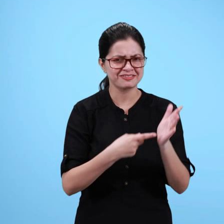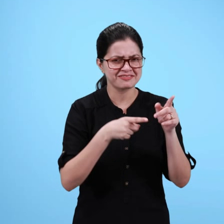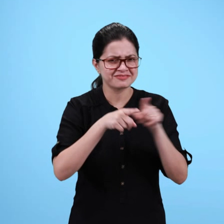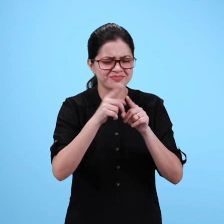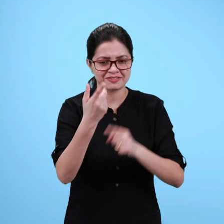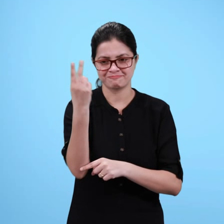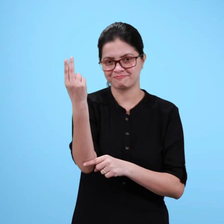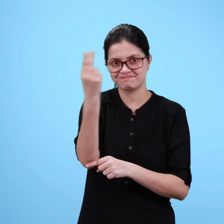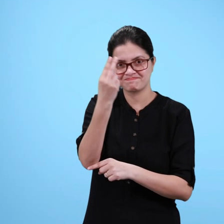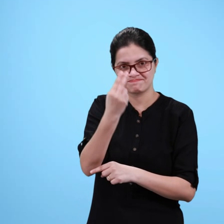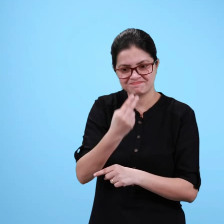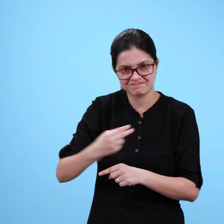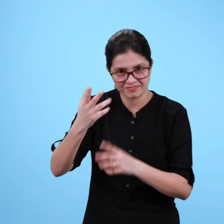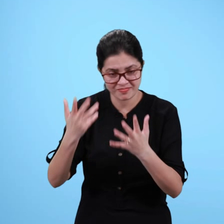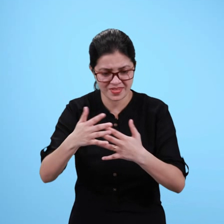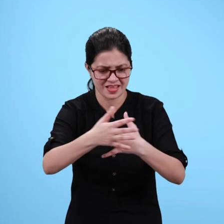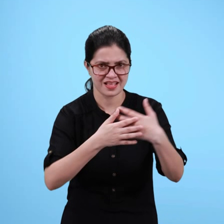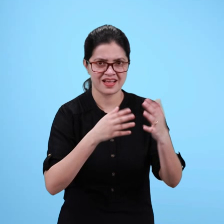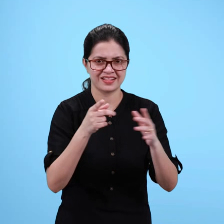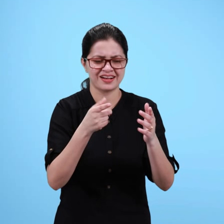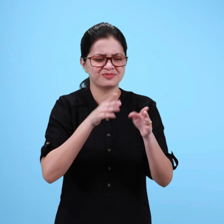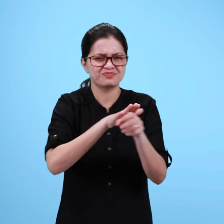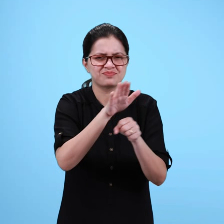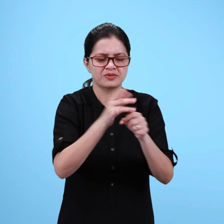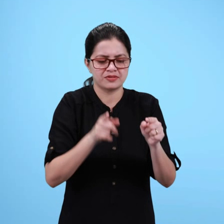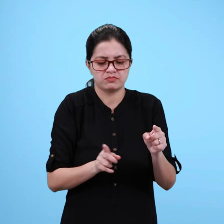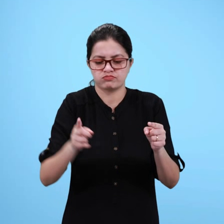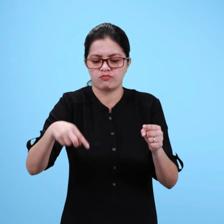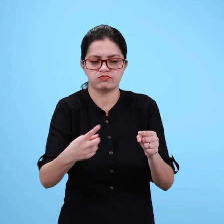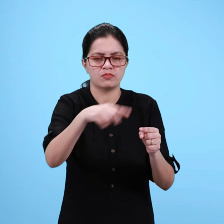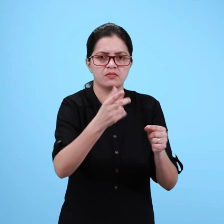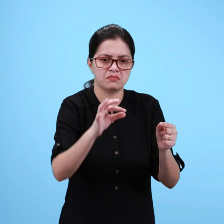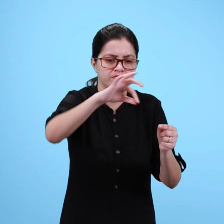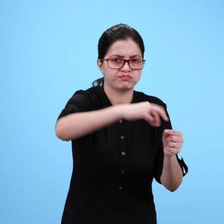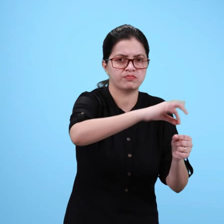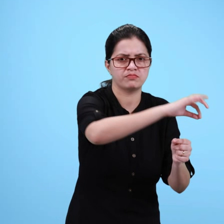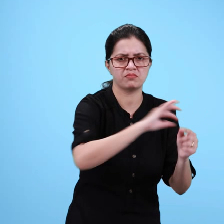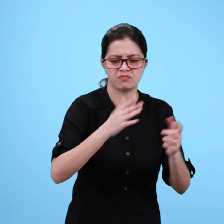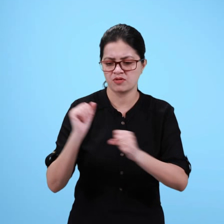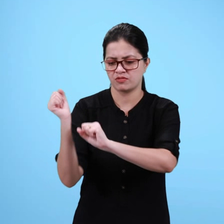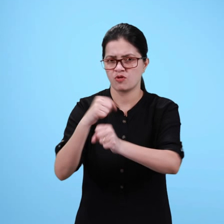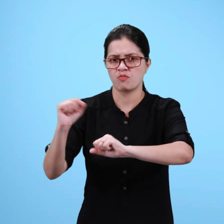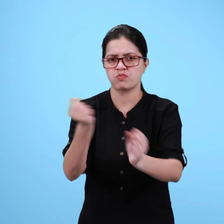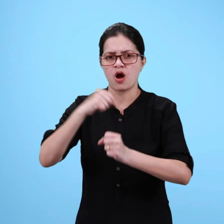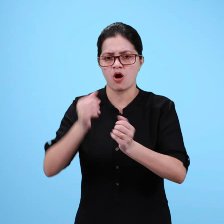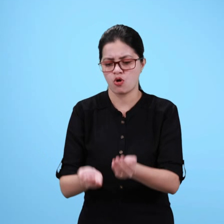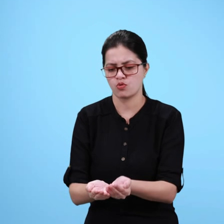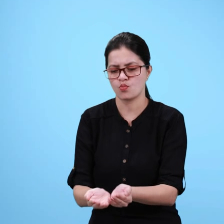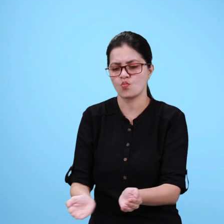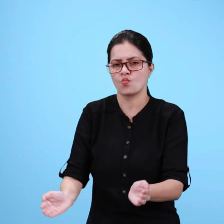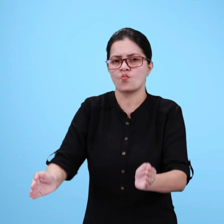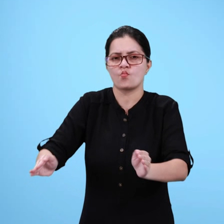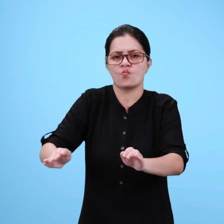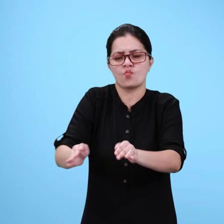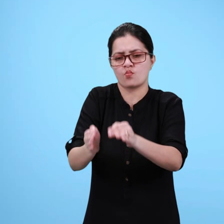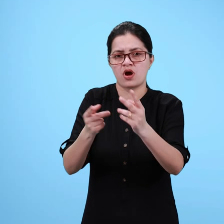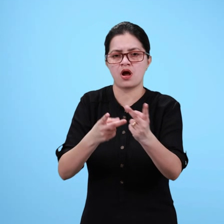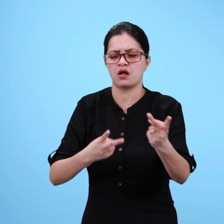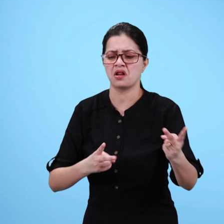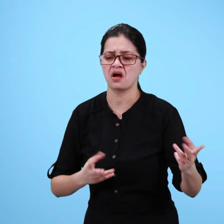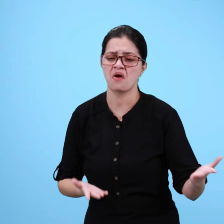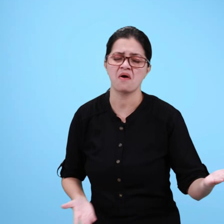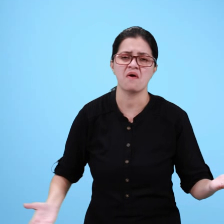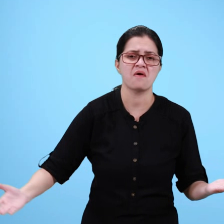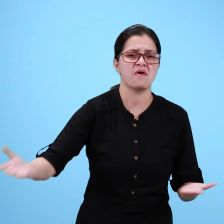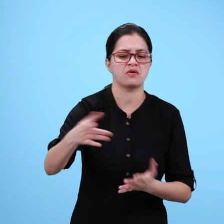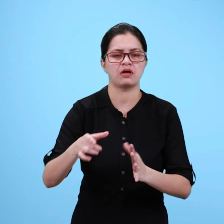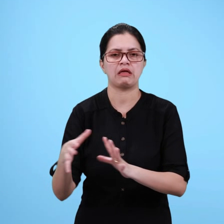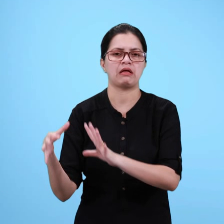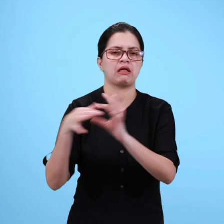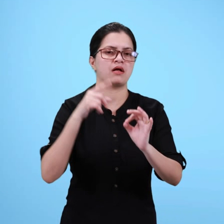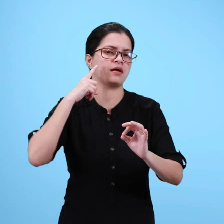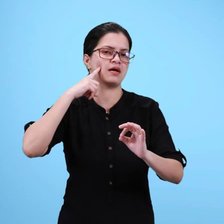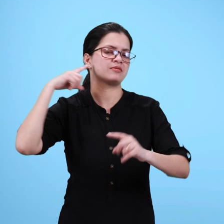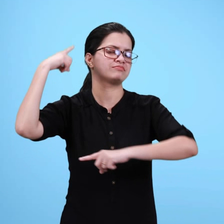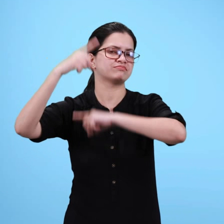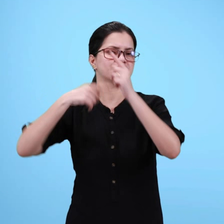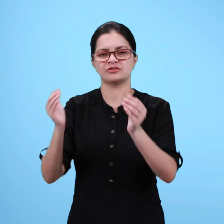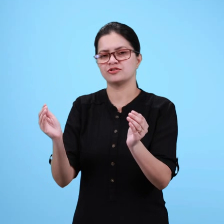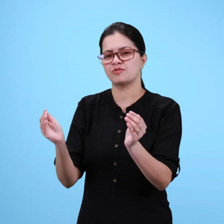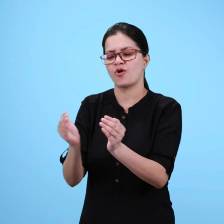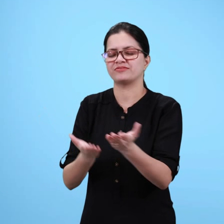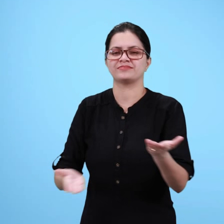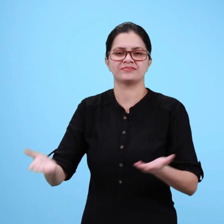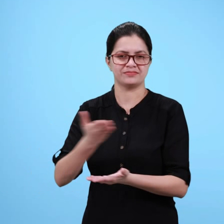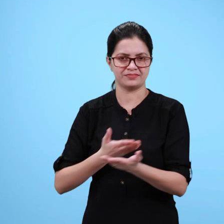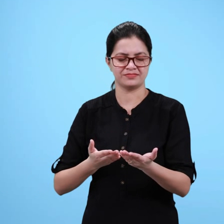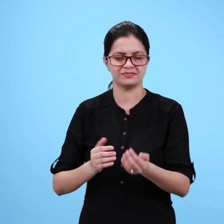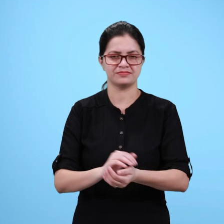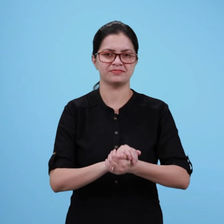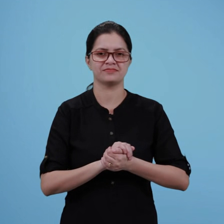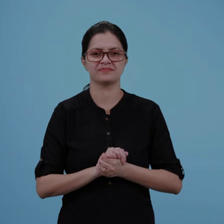Basket weaving, pottery and other handicrafts are examples of cottage industry.